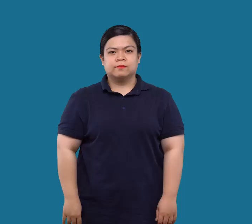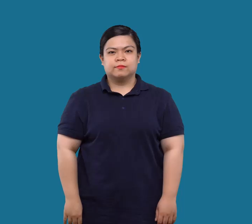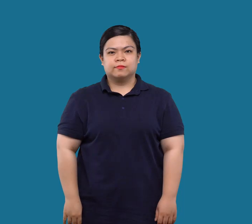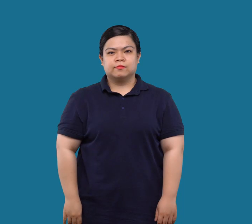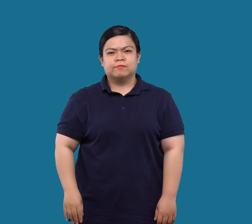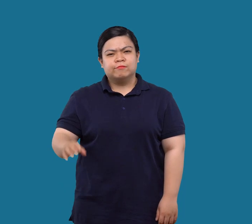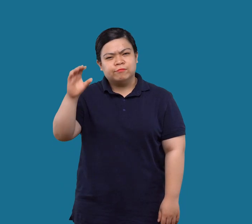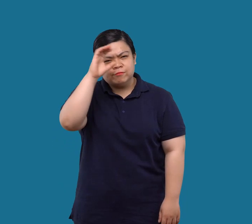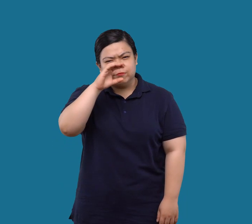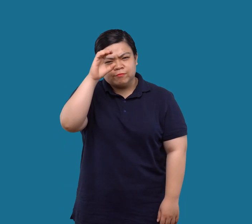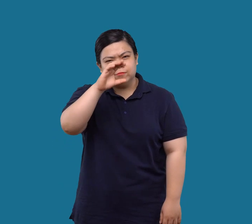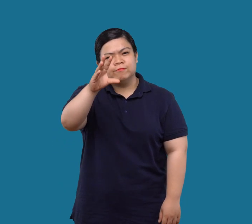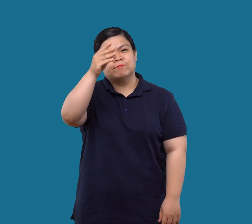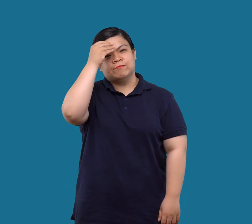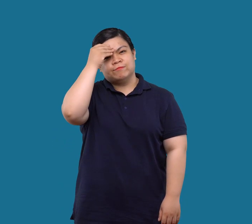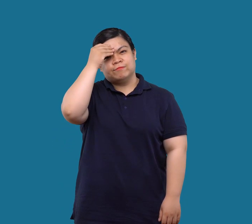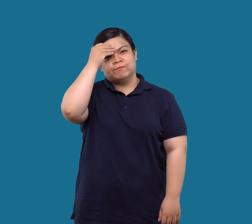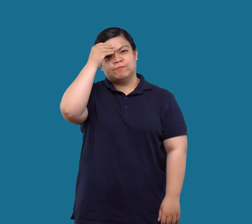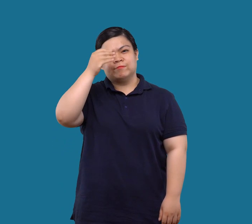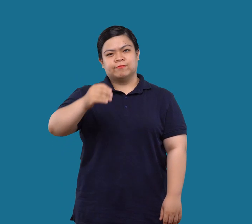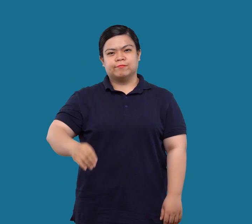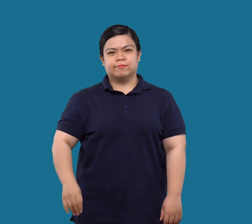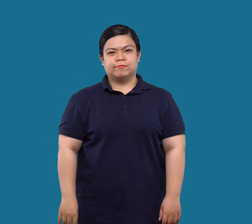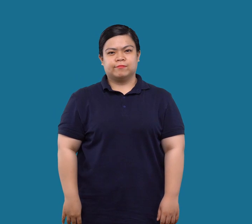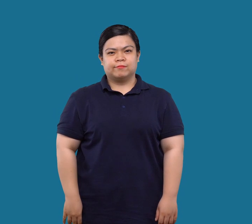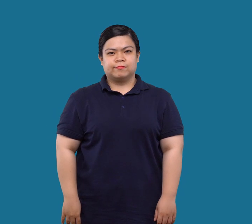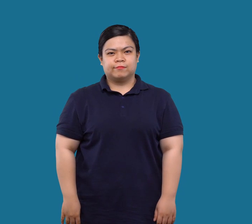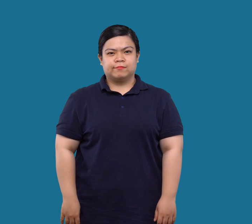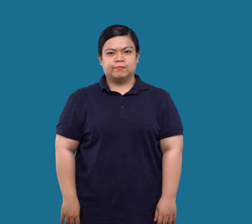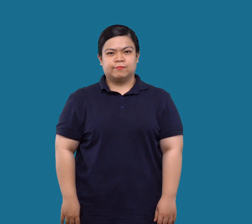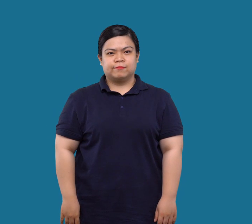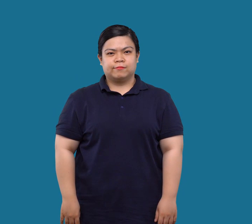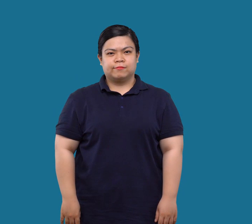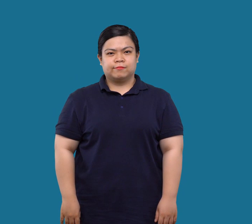tìm hiểu